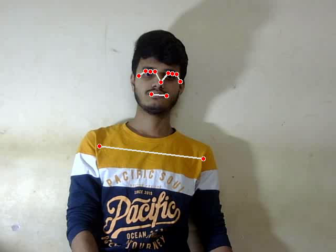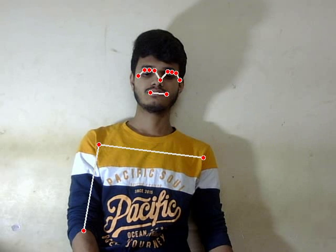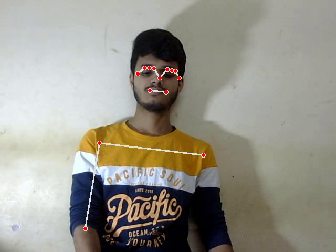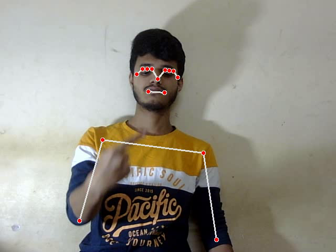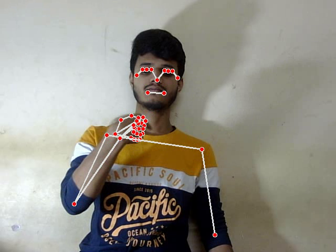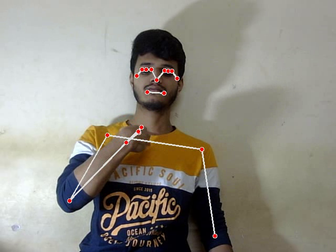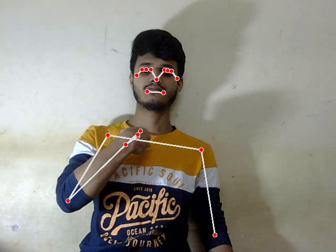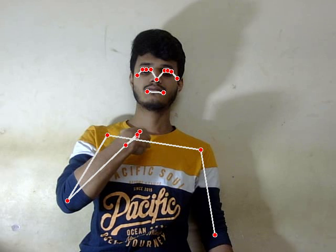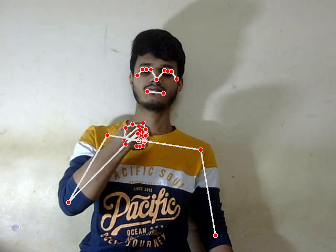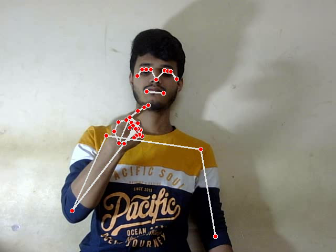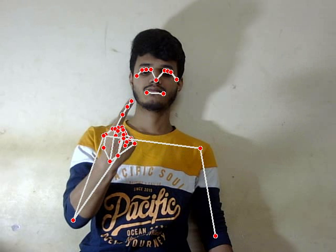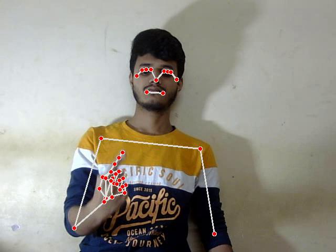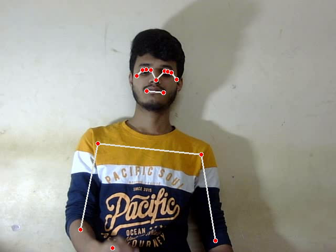I